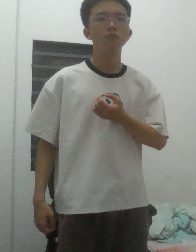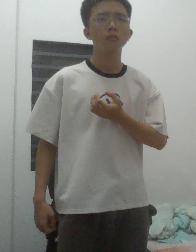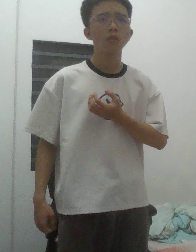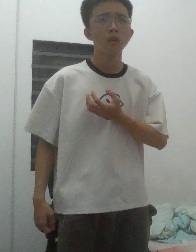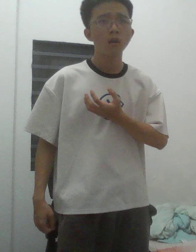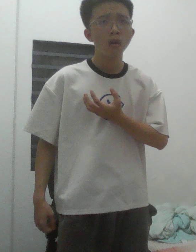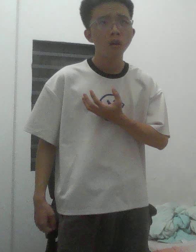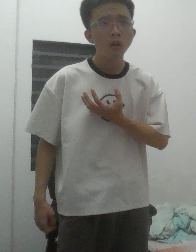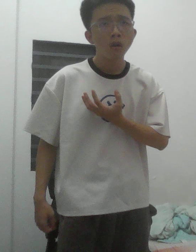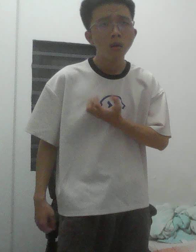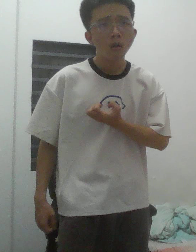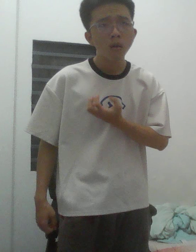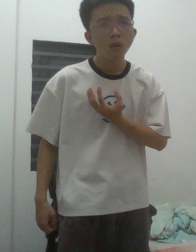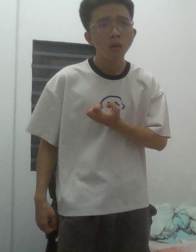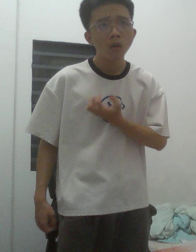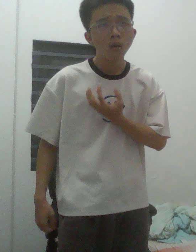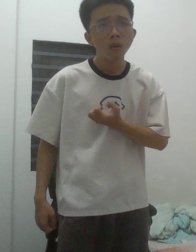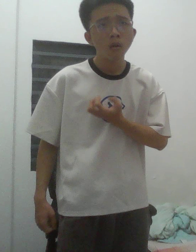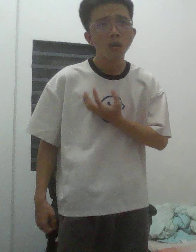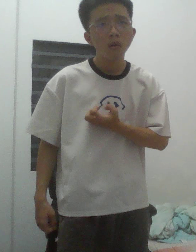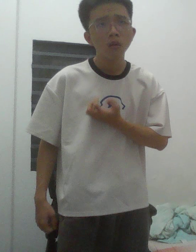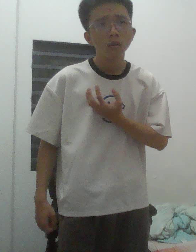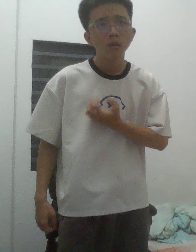lo so